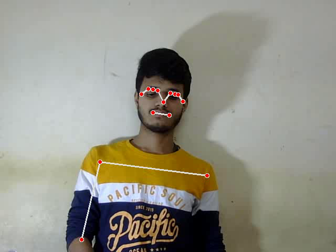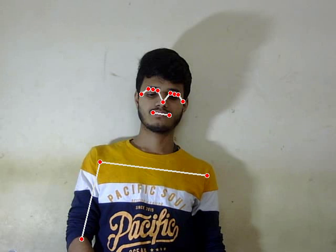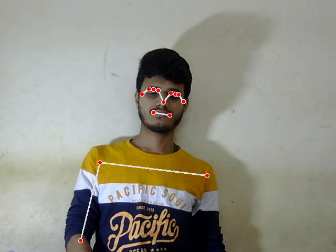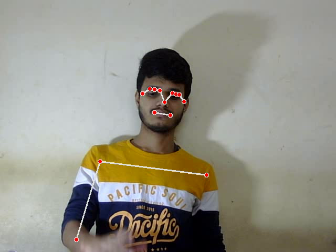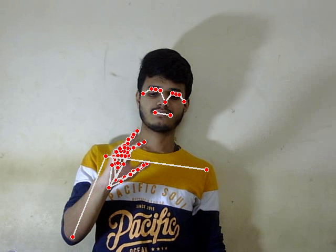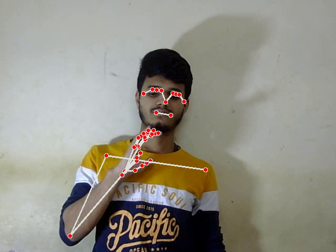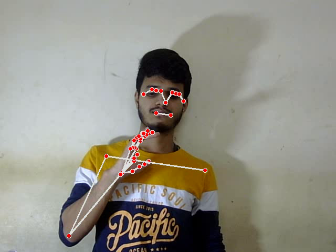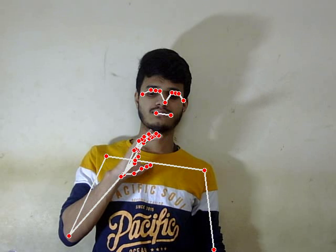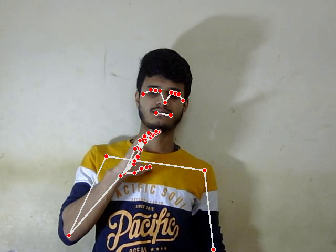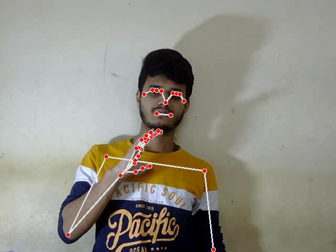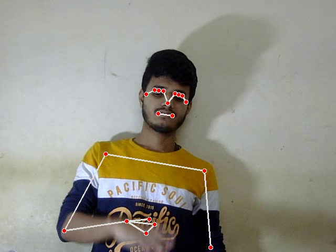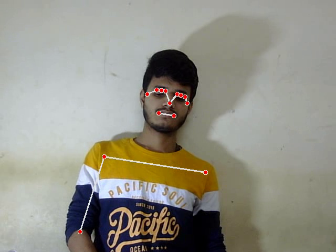fine